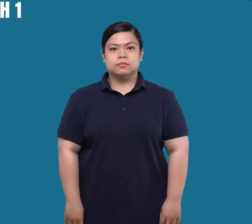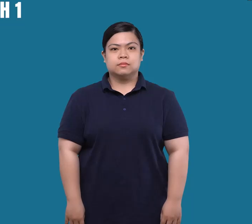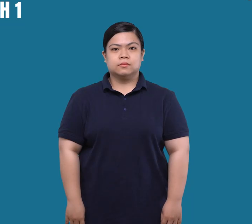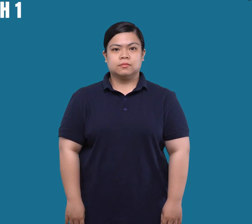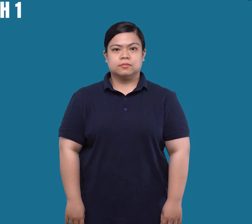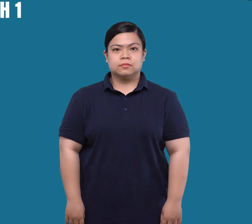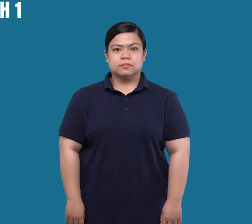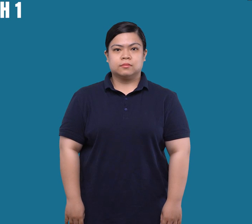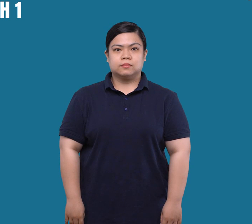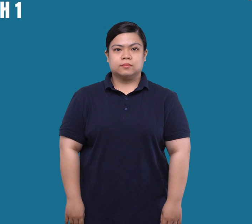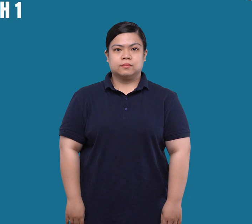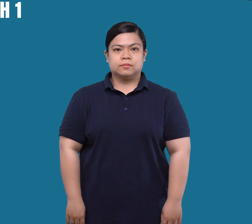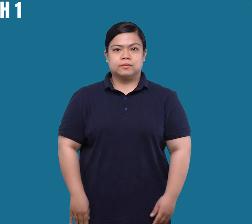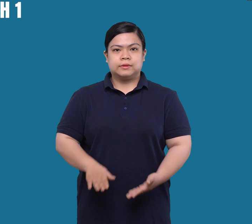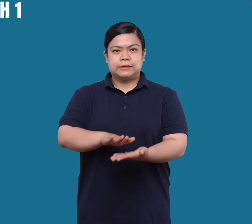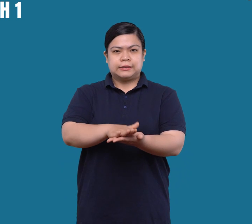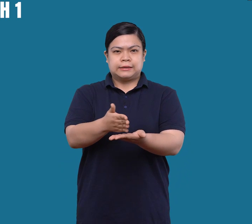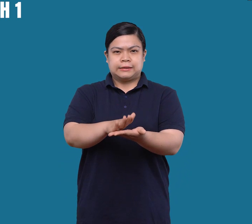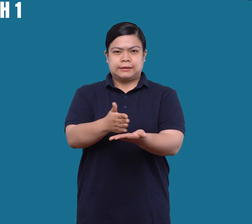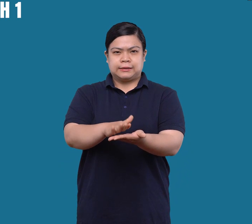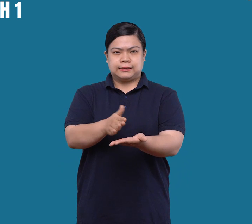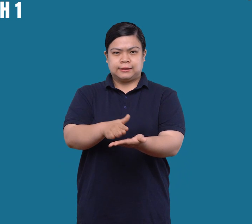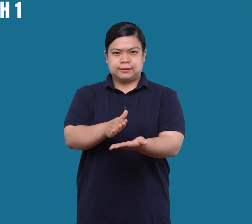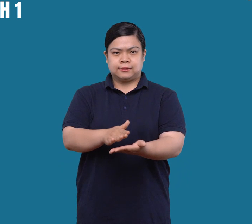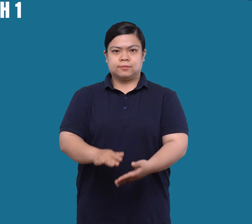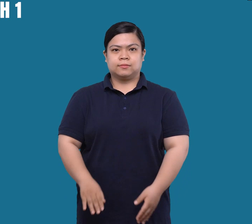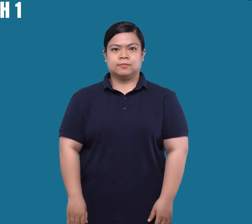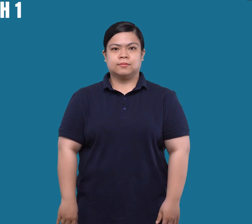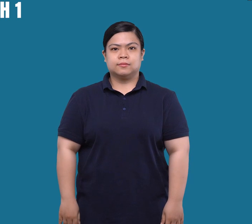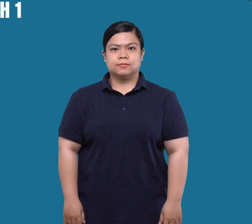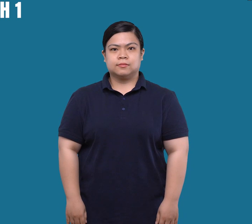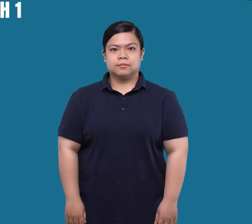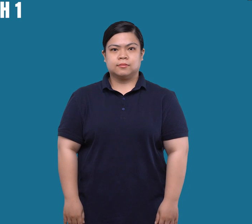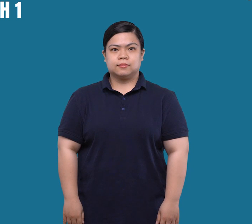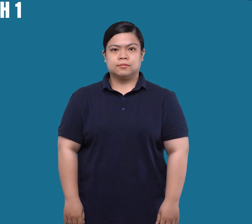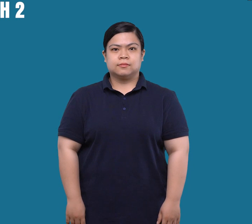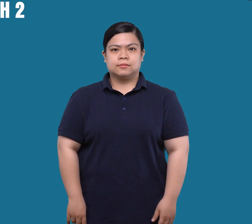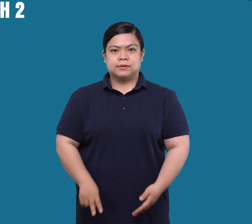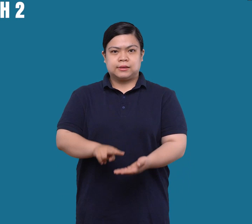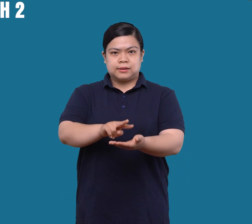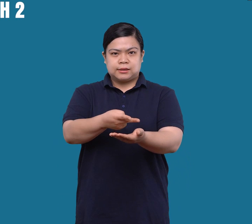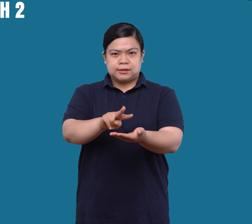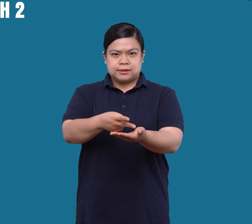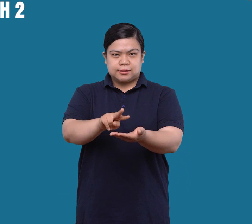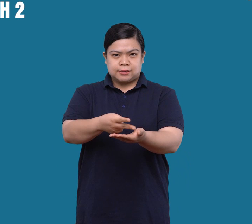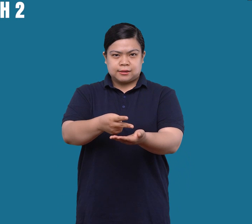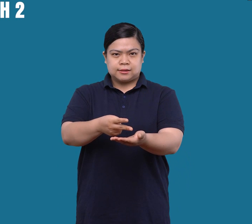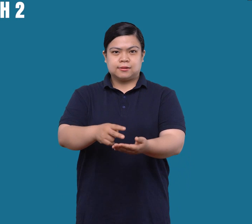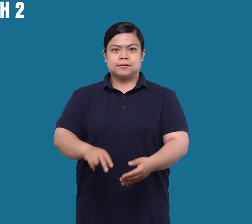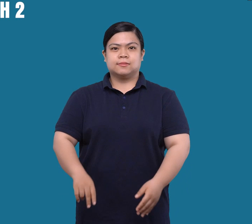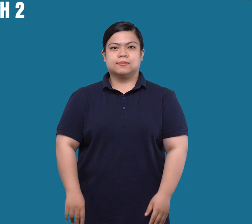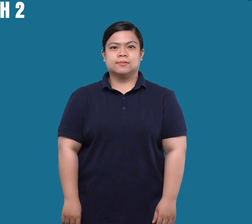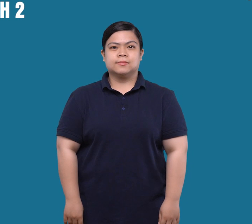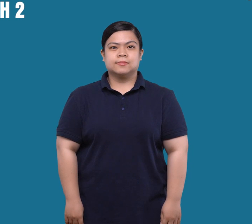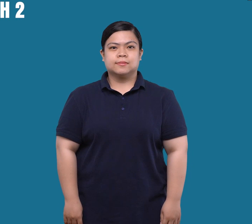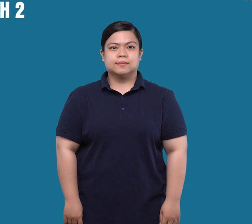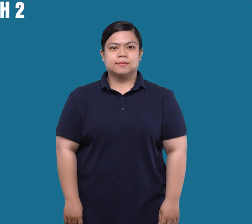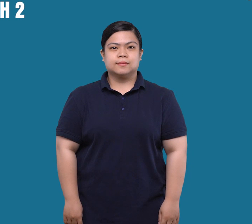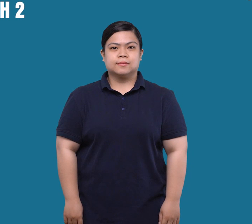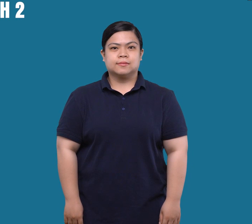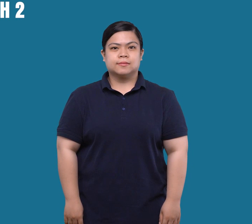chiên/rán (1)(2)